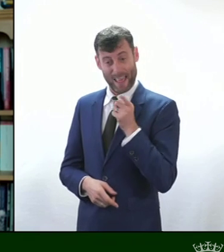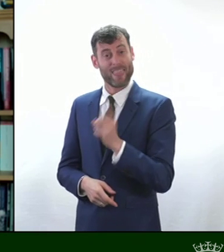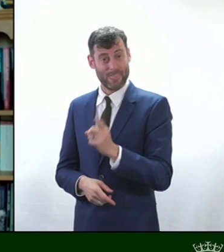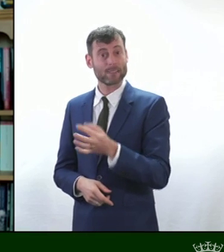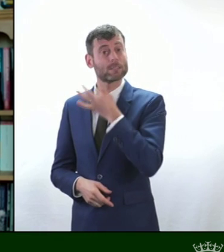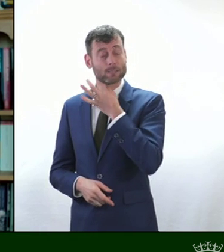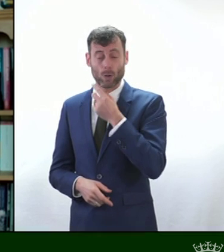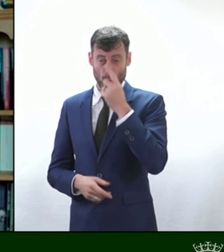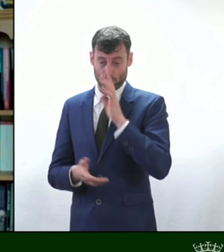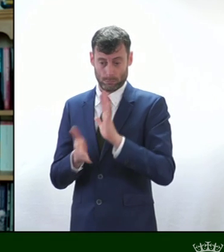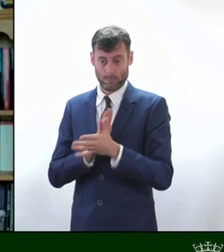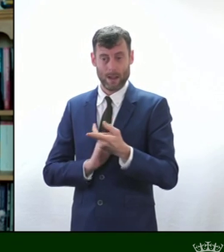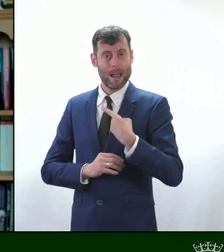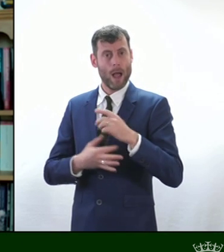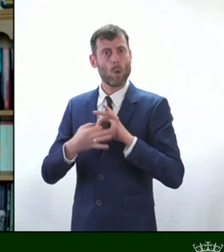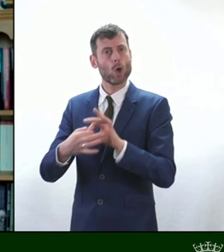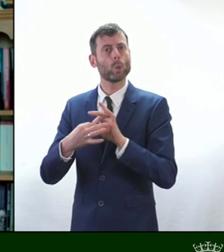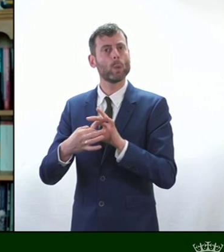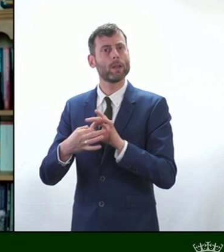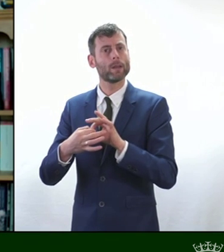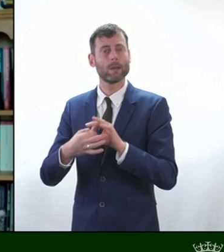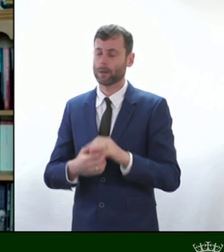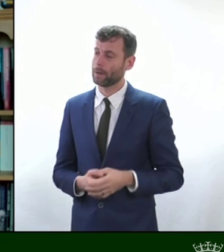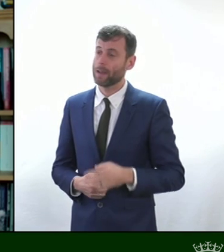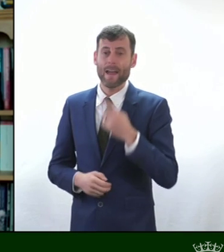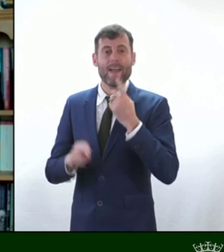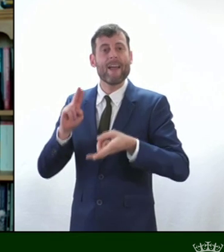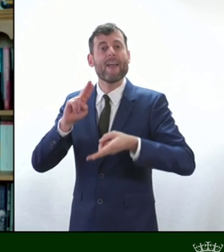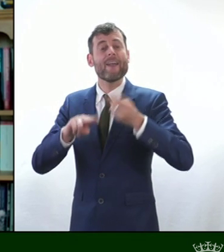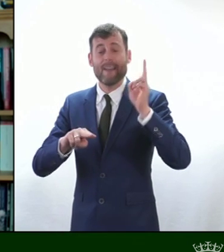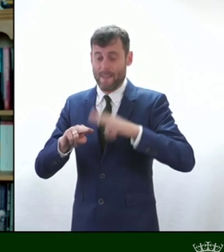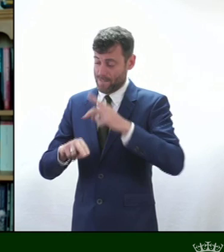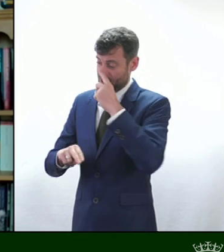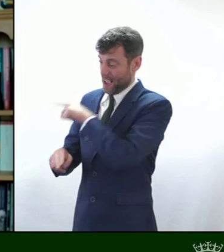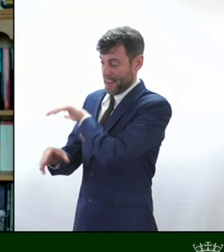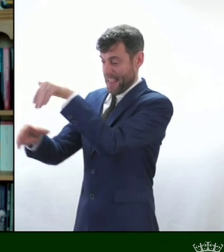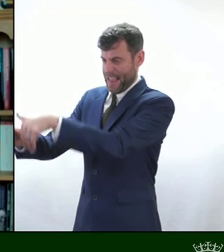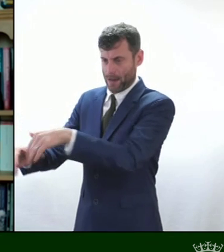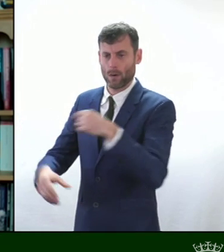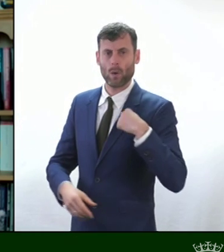They, along with the former Secretary of State for Scotland, said that if this were to happen, they would all resign.